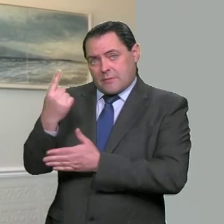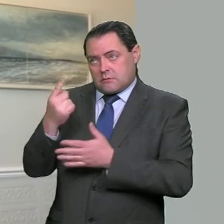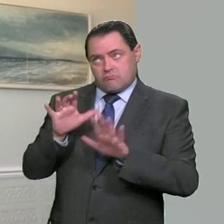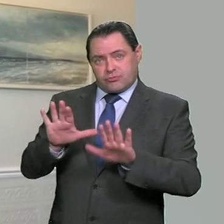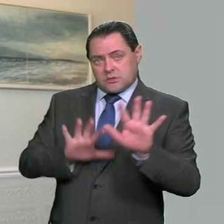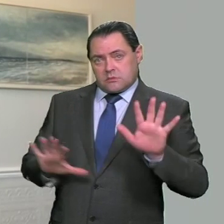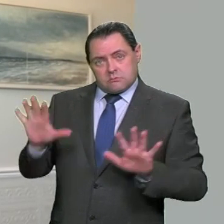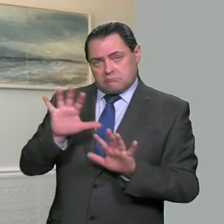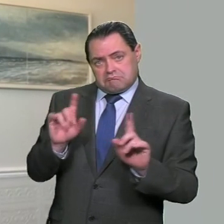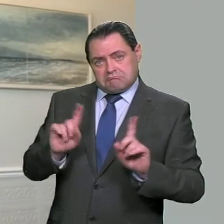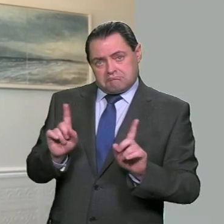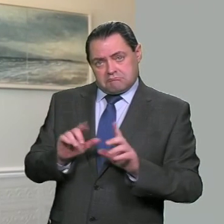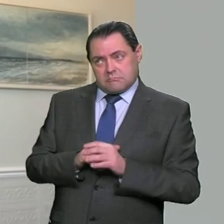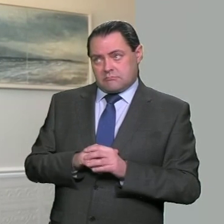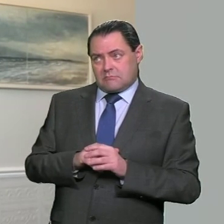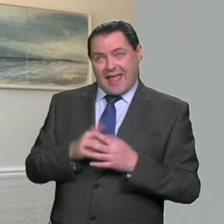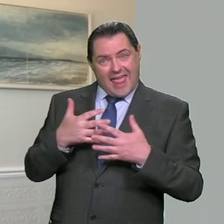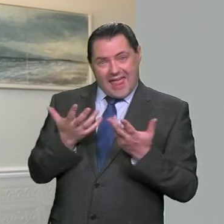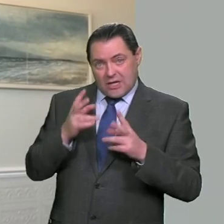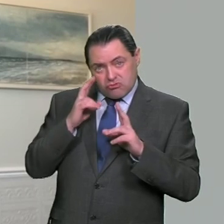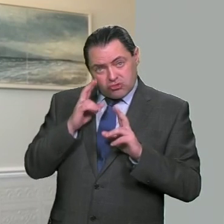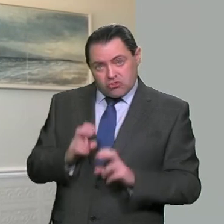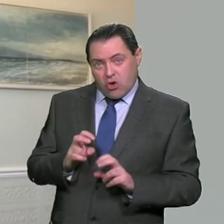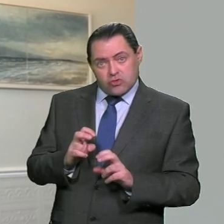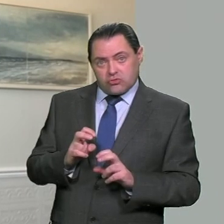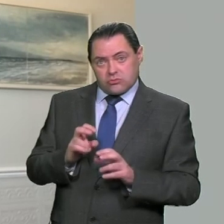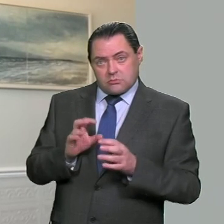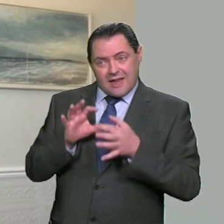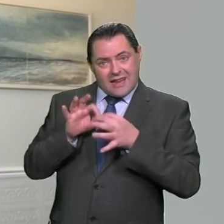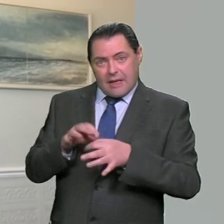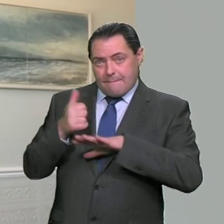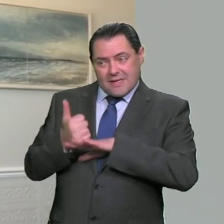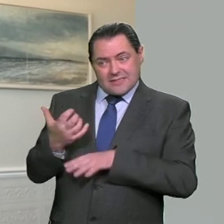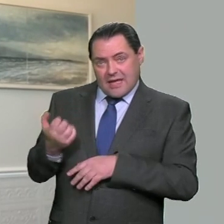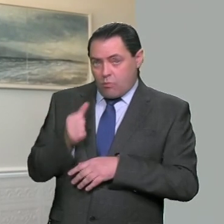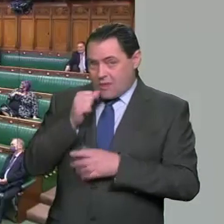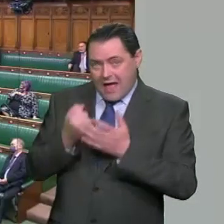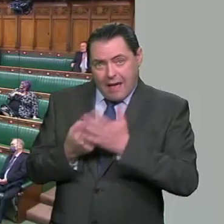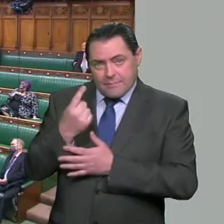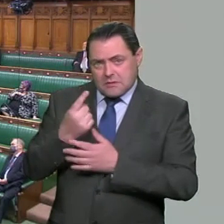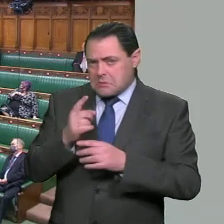Have the UK Government considered any research into basic income, and if so, what?